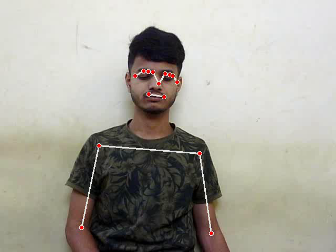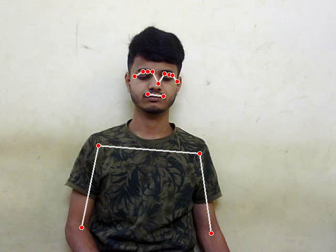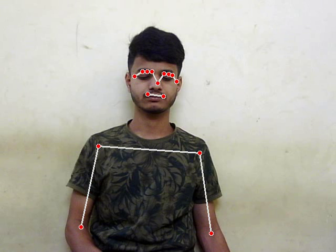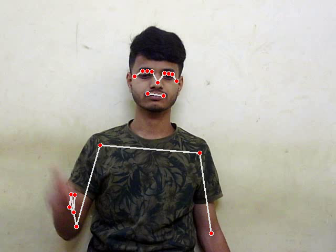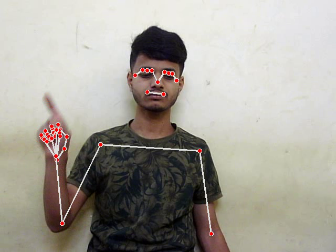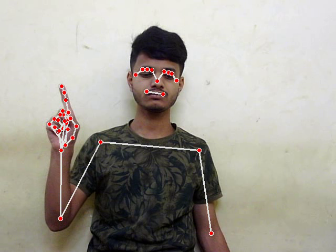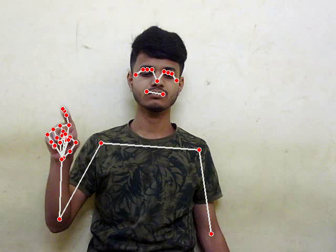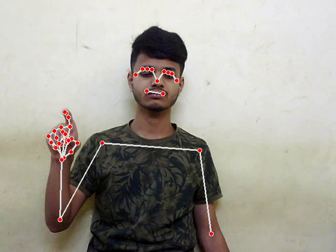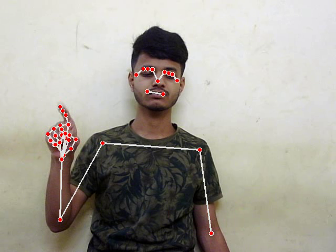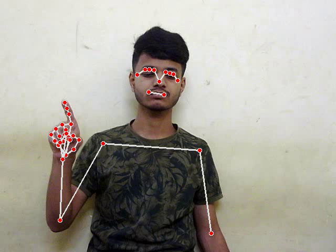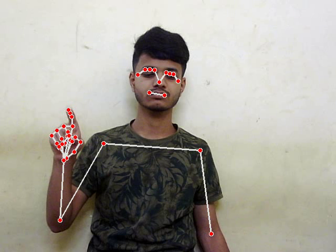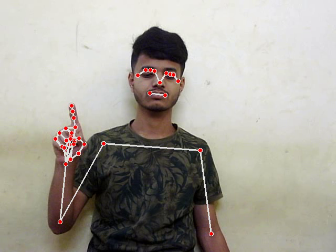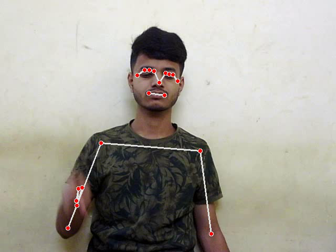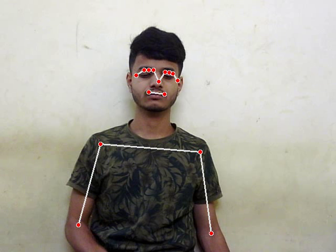need